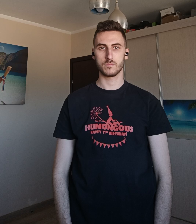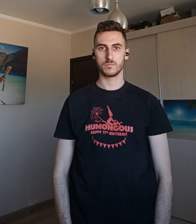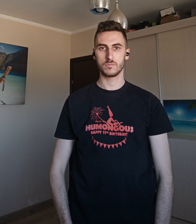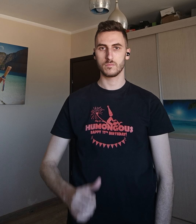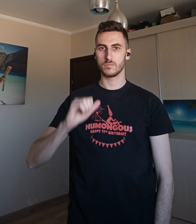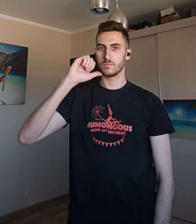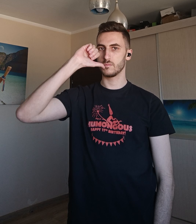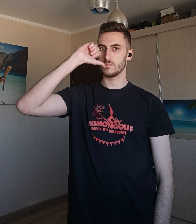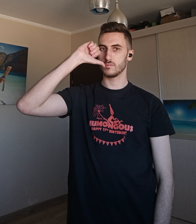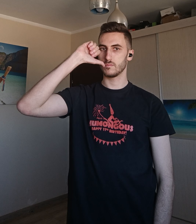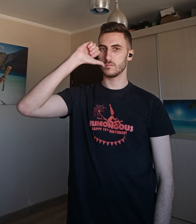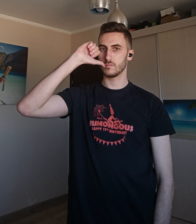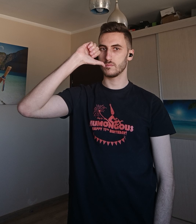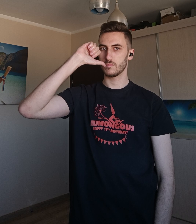מים